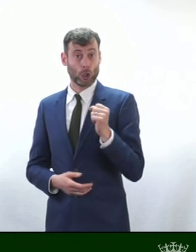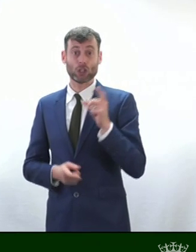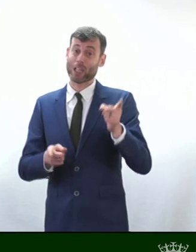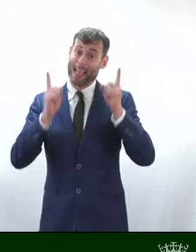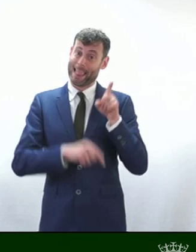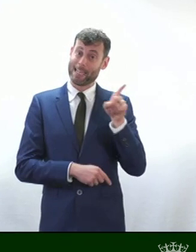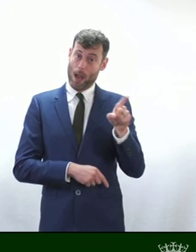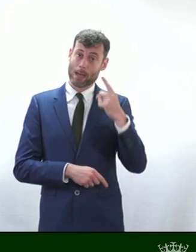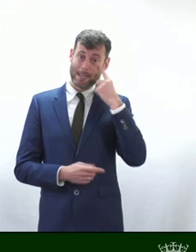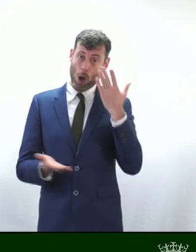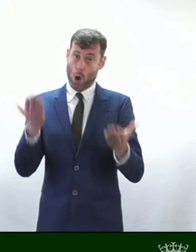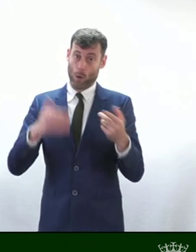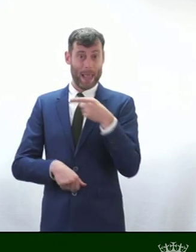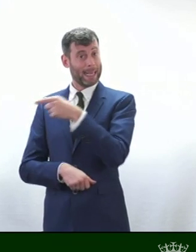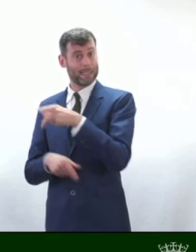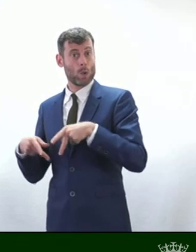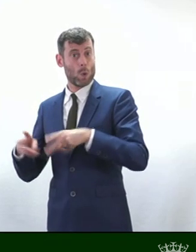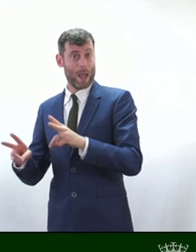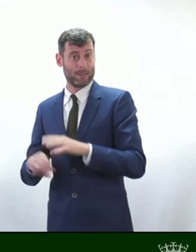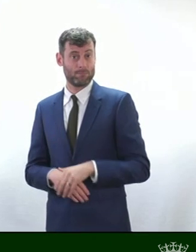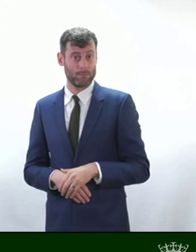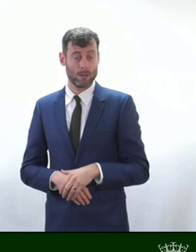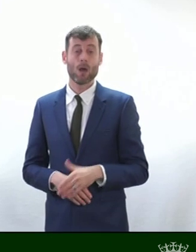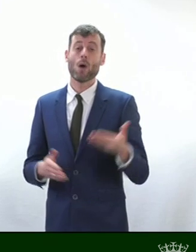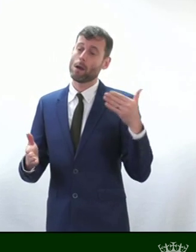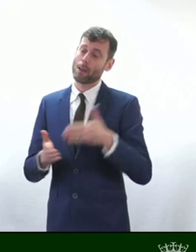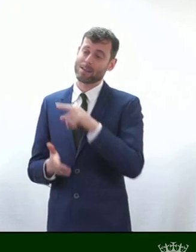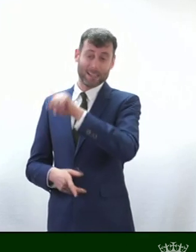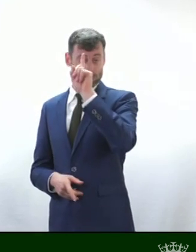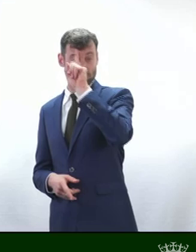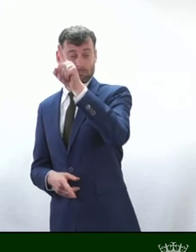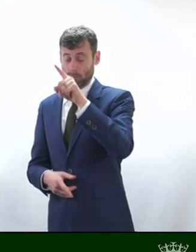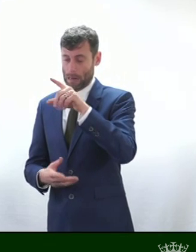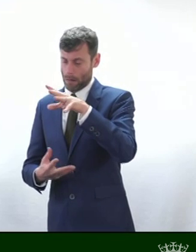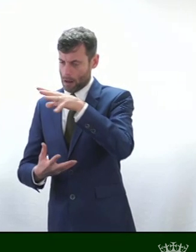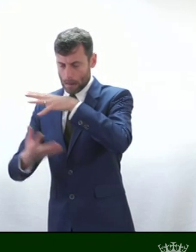Then there is his crazy, chaotic Brexit—a Brexit that Scotland did not vote for.